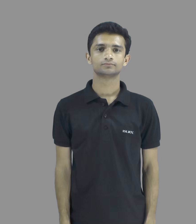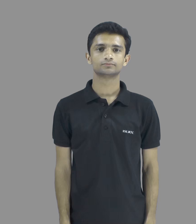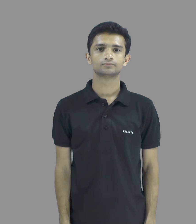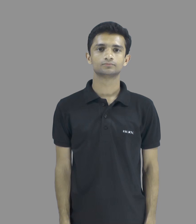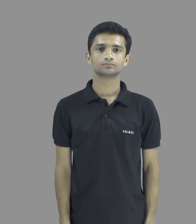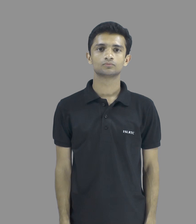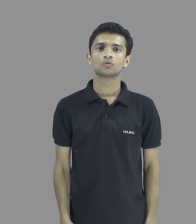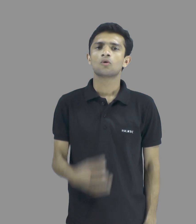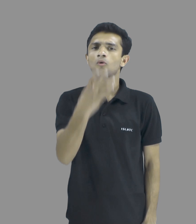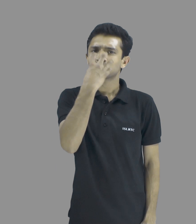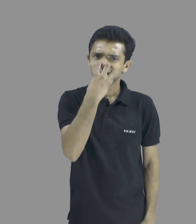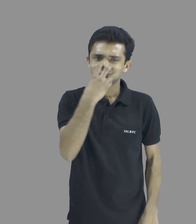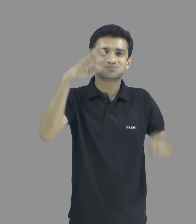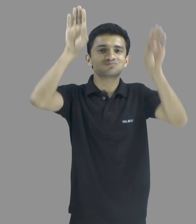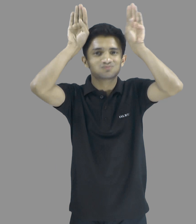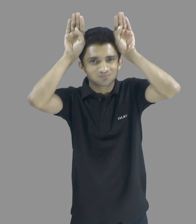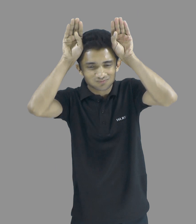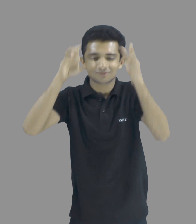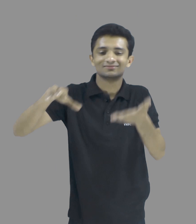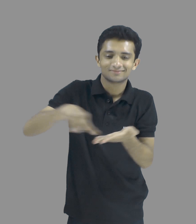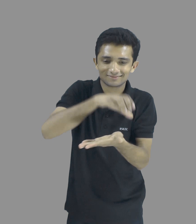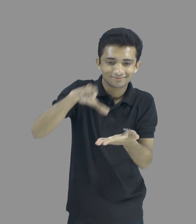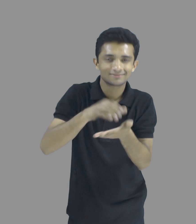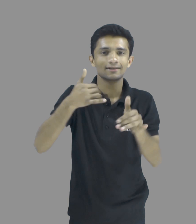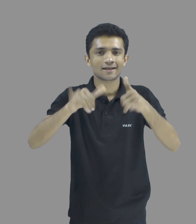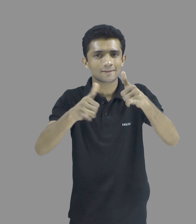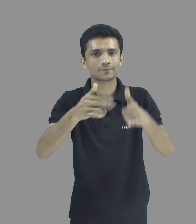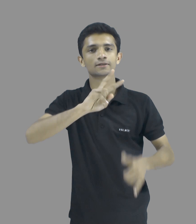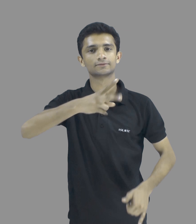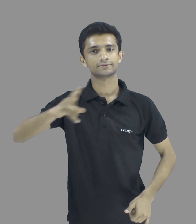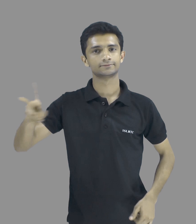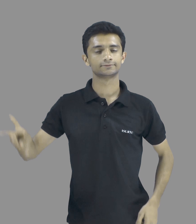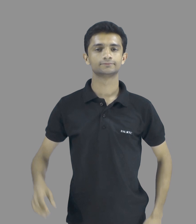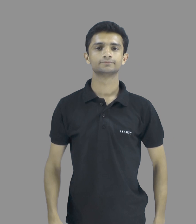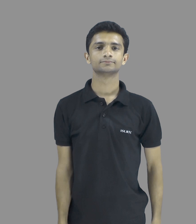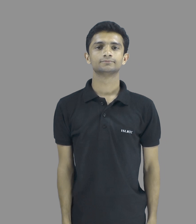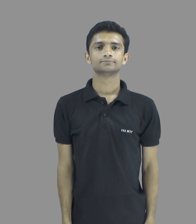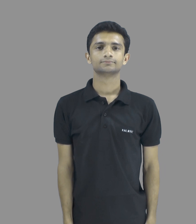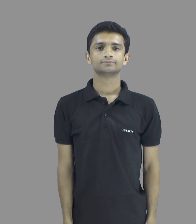Toy